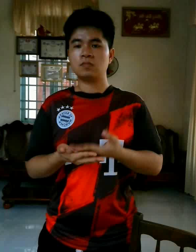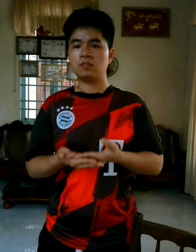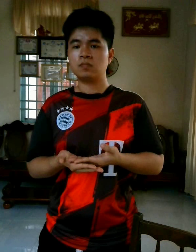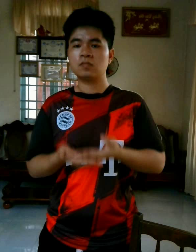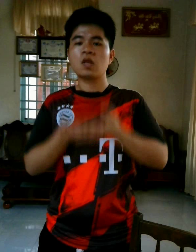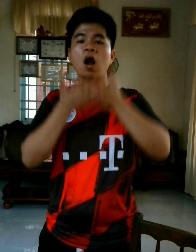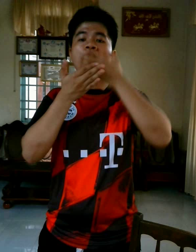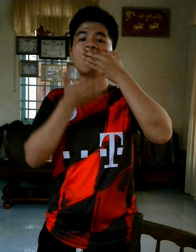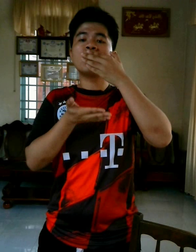sup